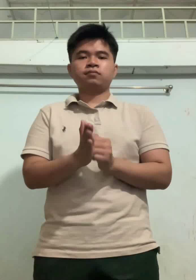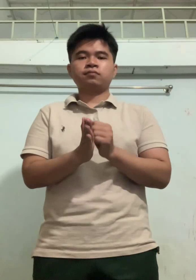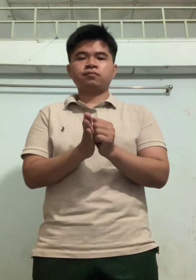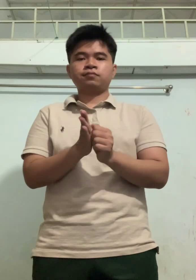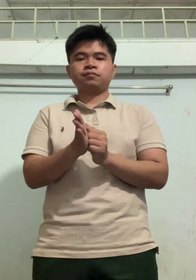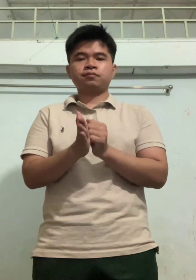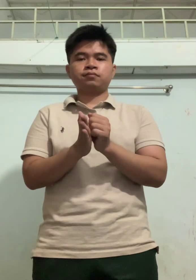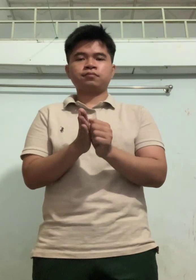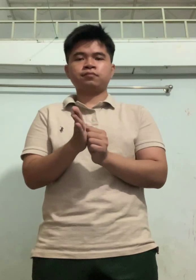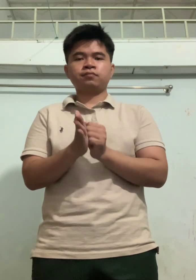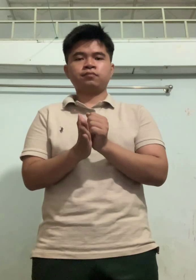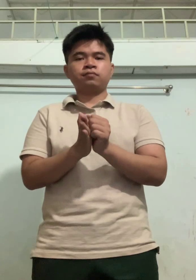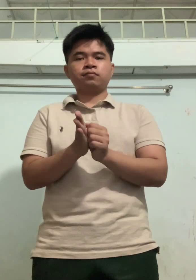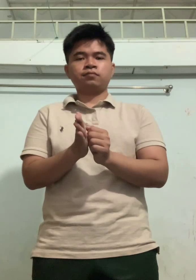thang